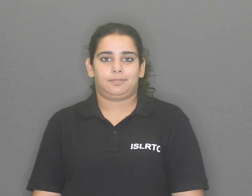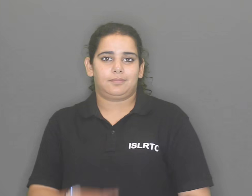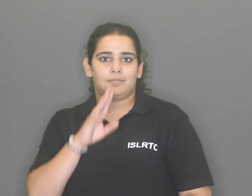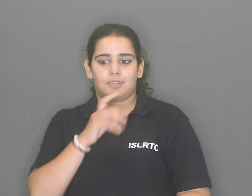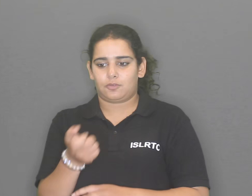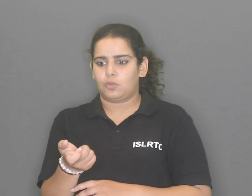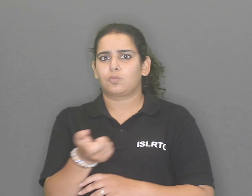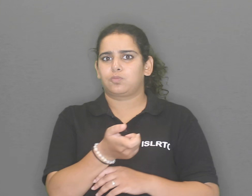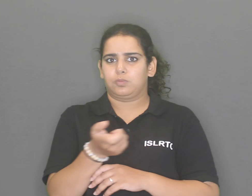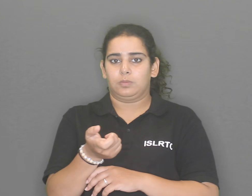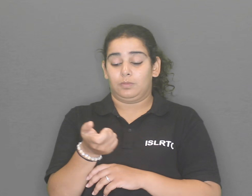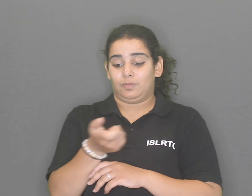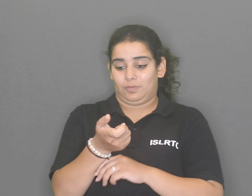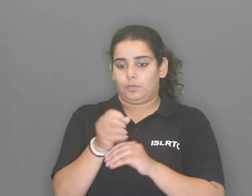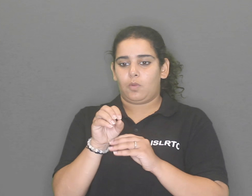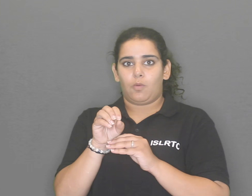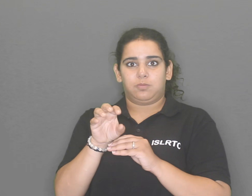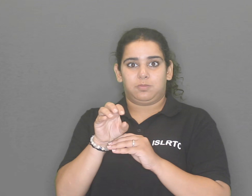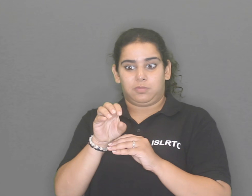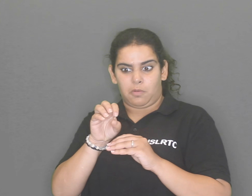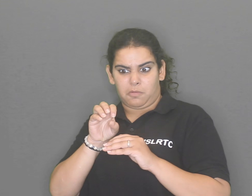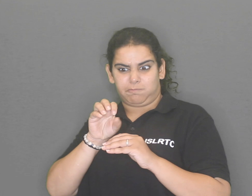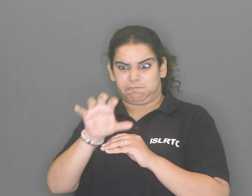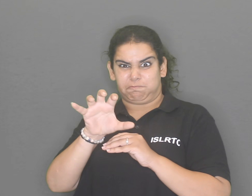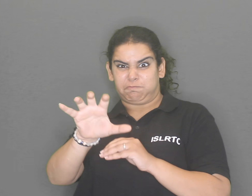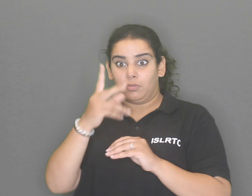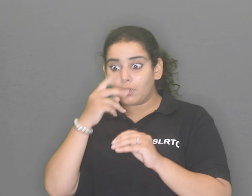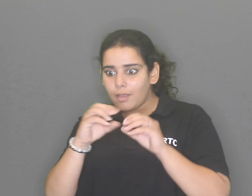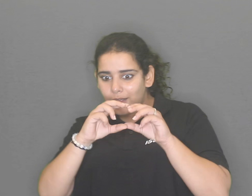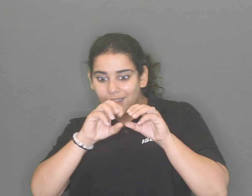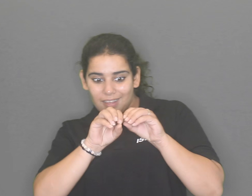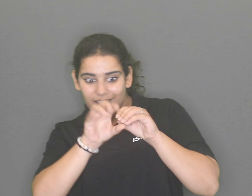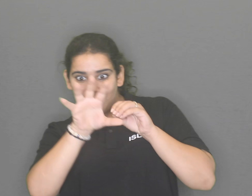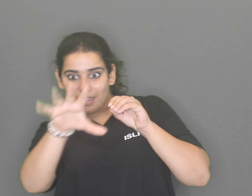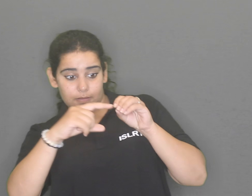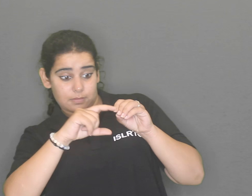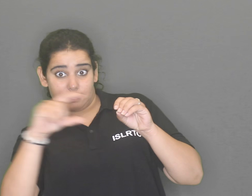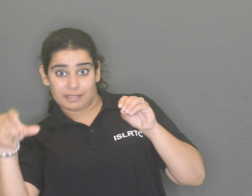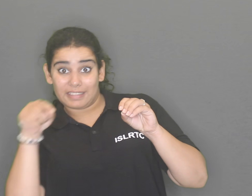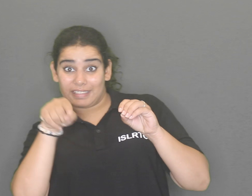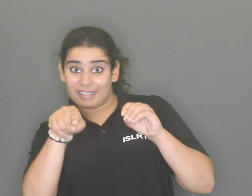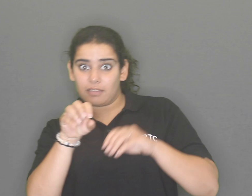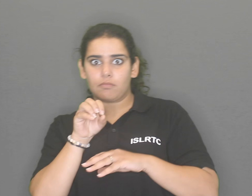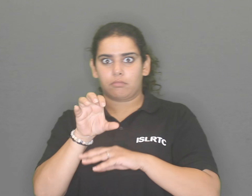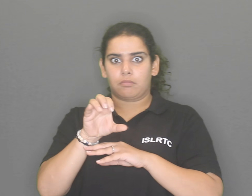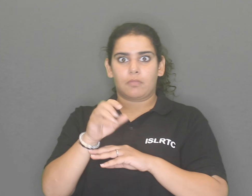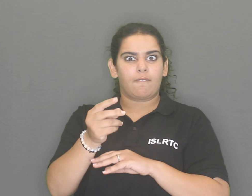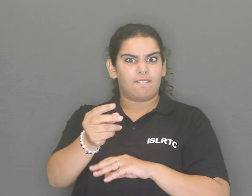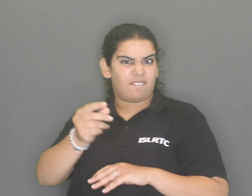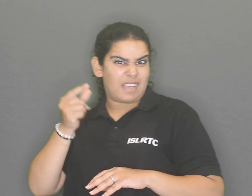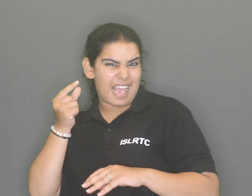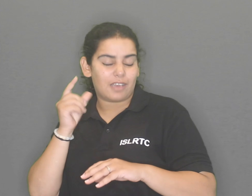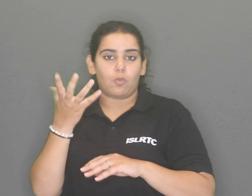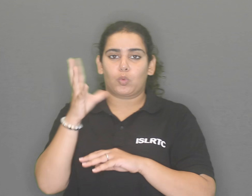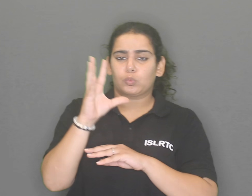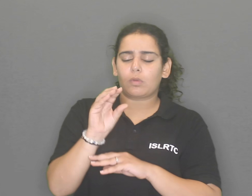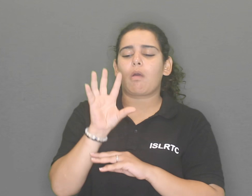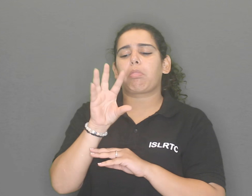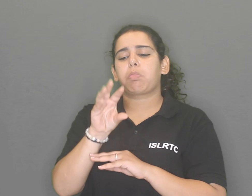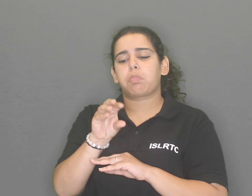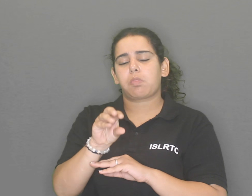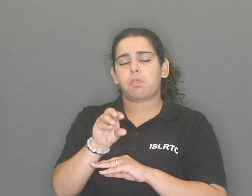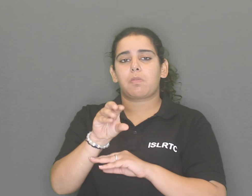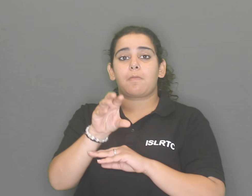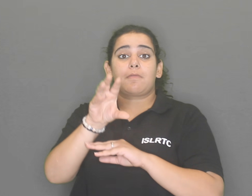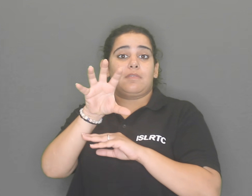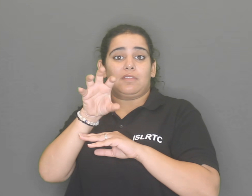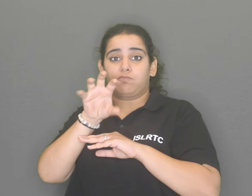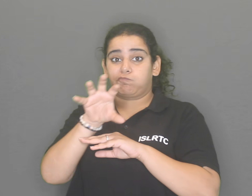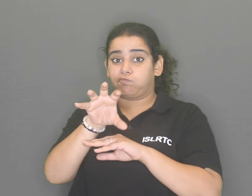Bandwidth a range of frequencies within a given band in particular that used for transmitting a signal